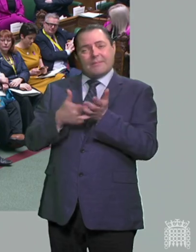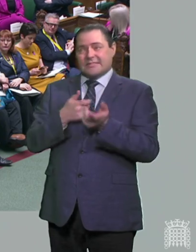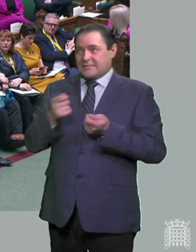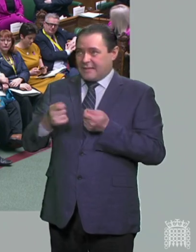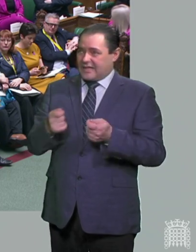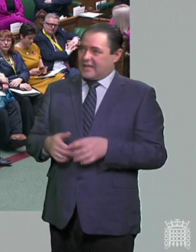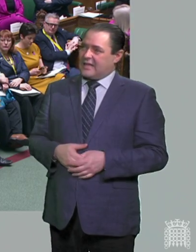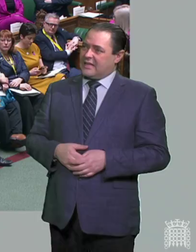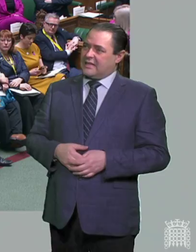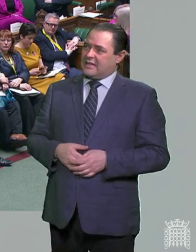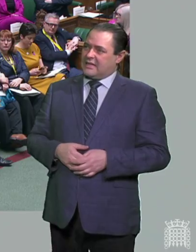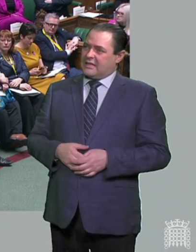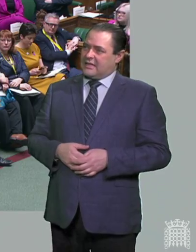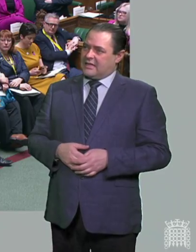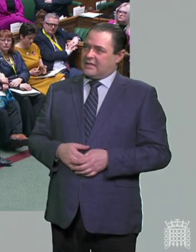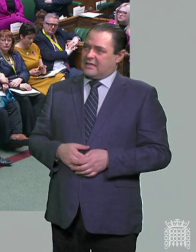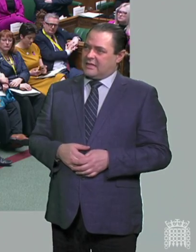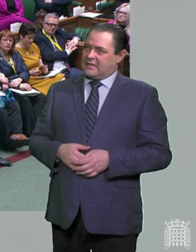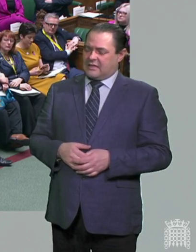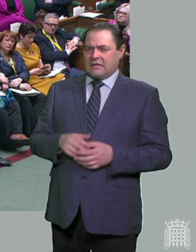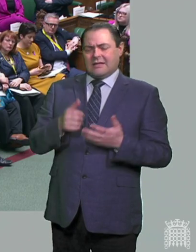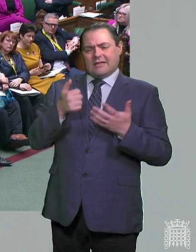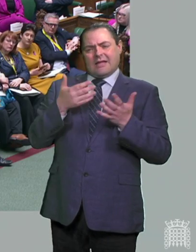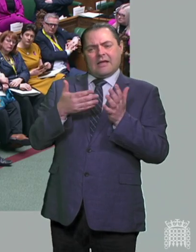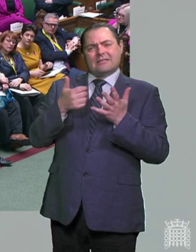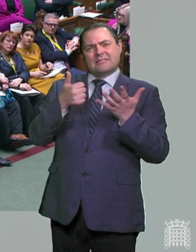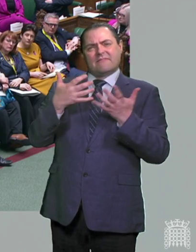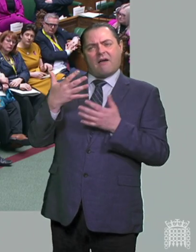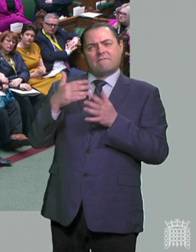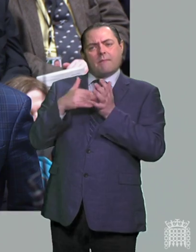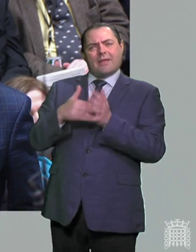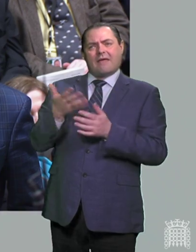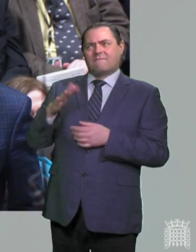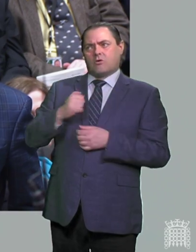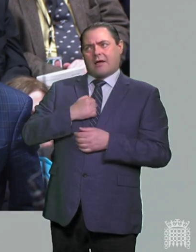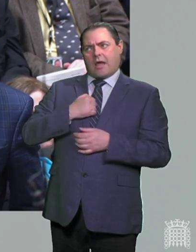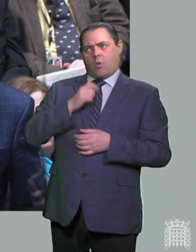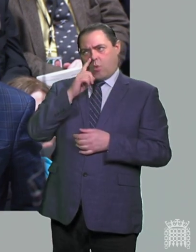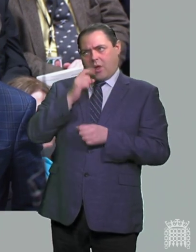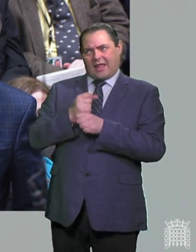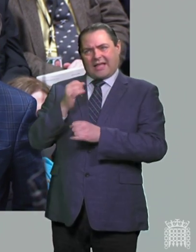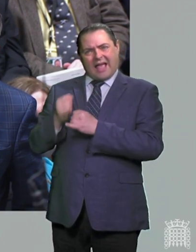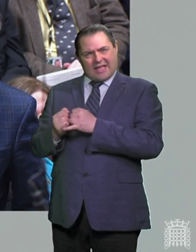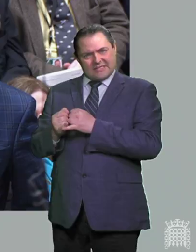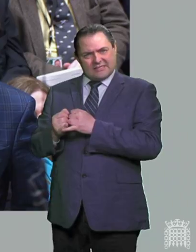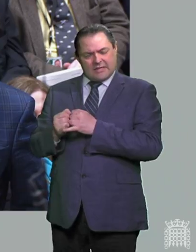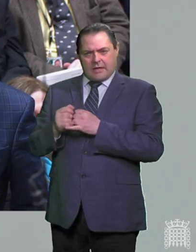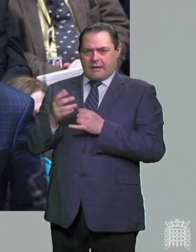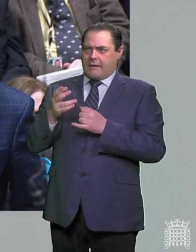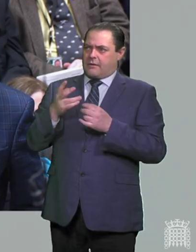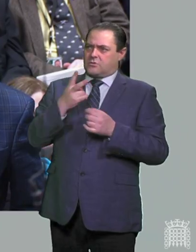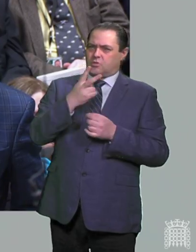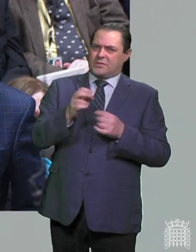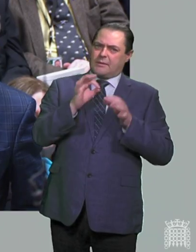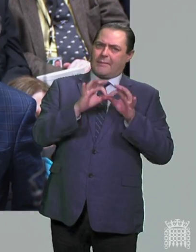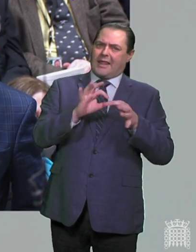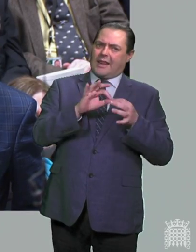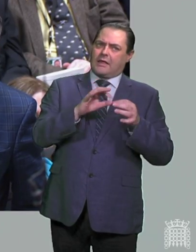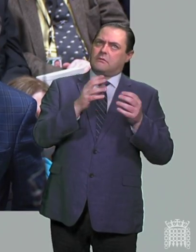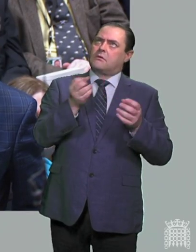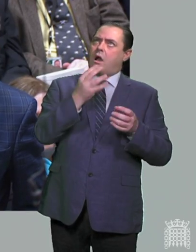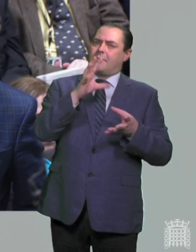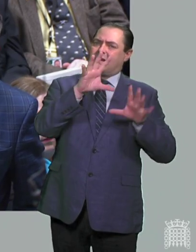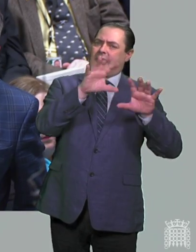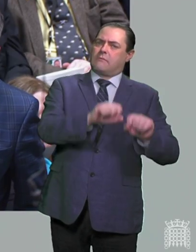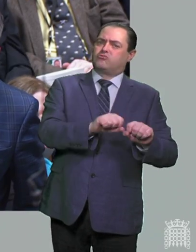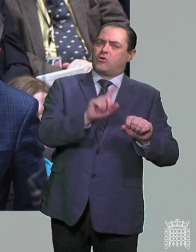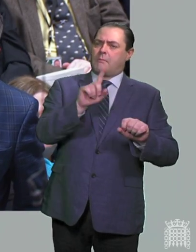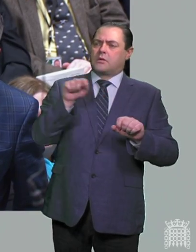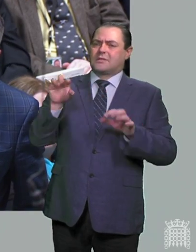The Treasury receives an additional £65 billion in revenue from Scotland’s oil and gas, but it has allocated only £20 billion to carbon capture and there is nothing for Scotland.